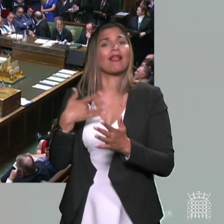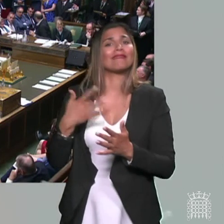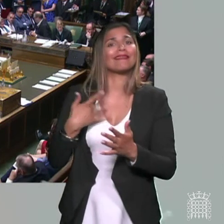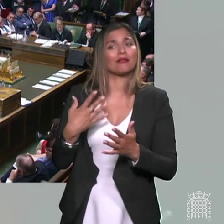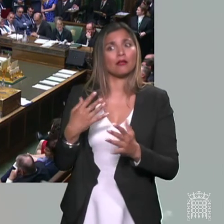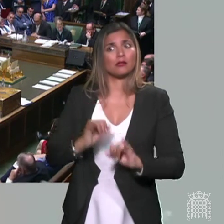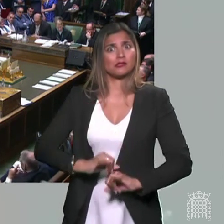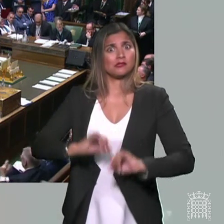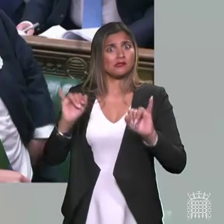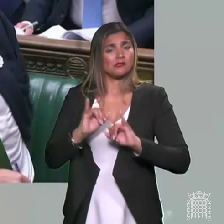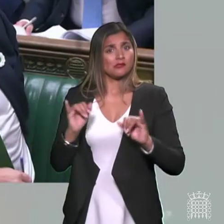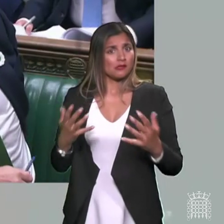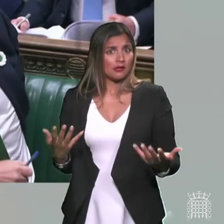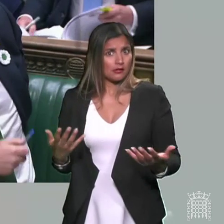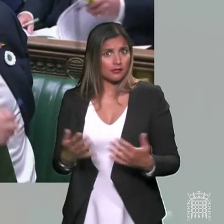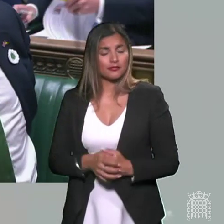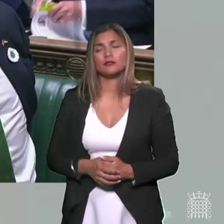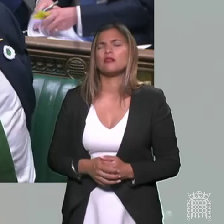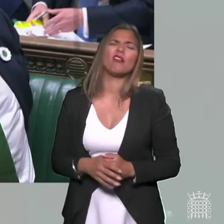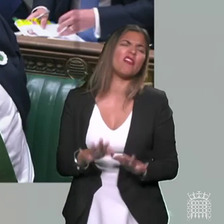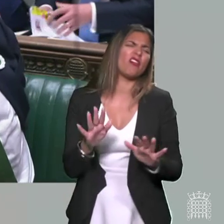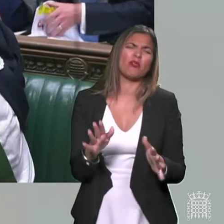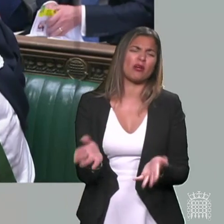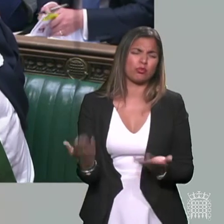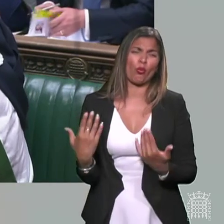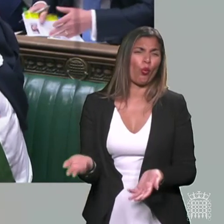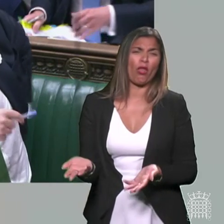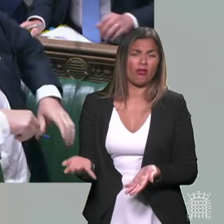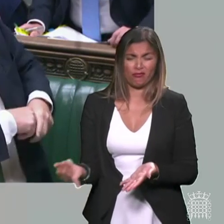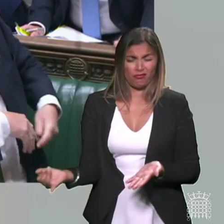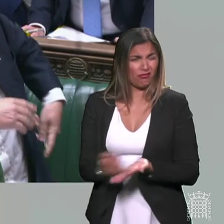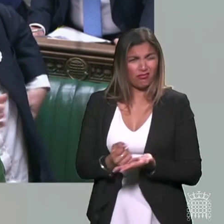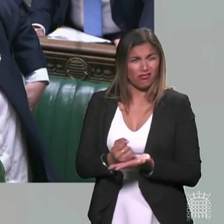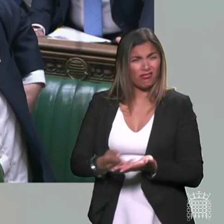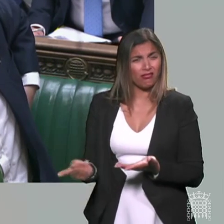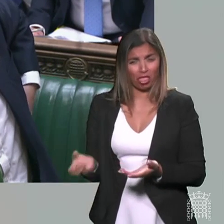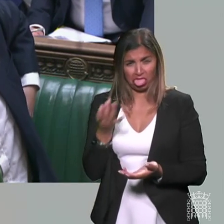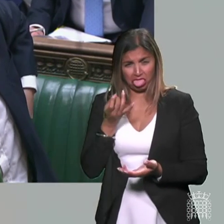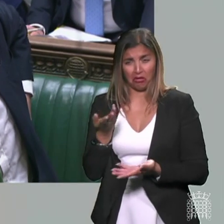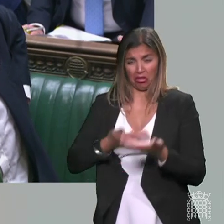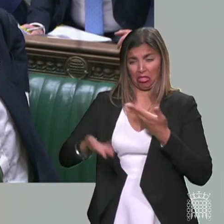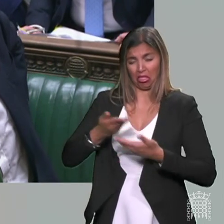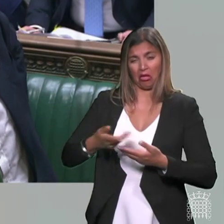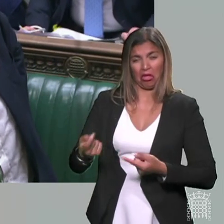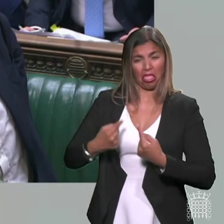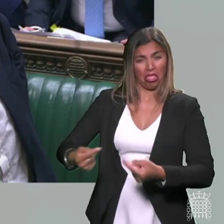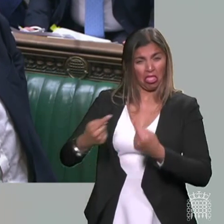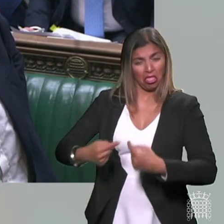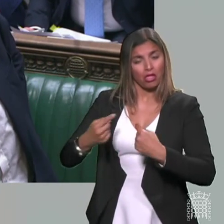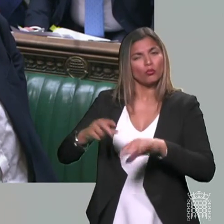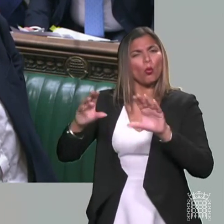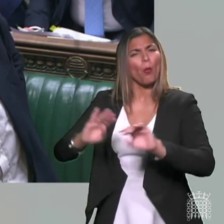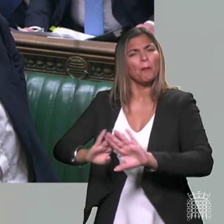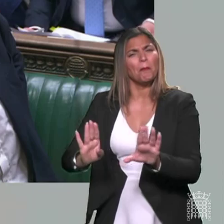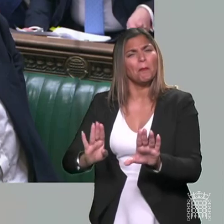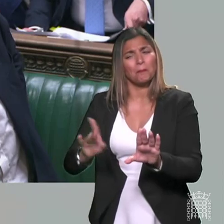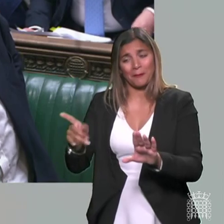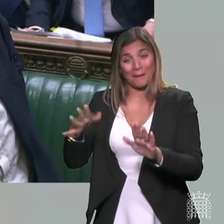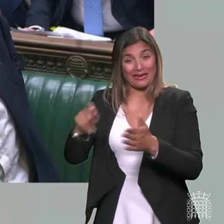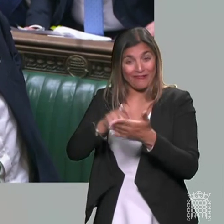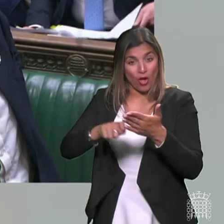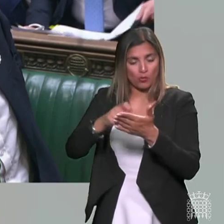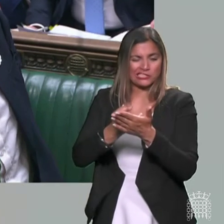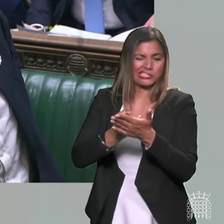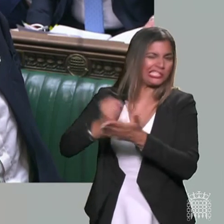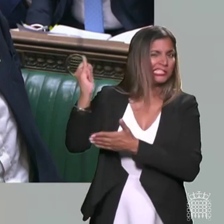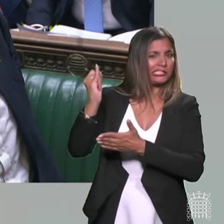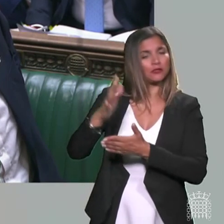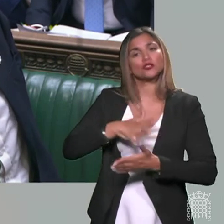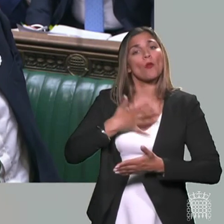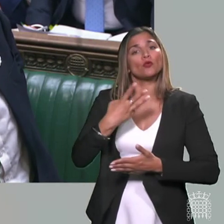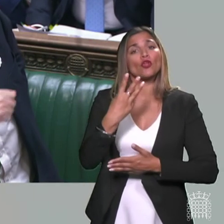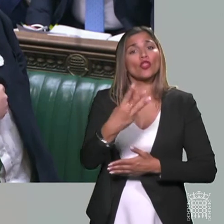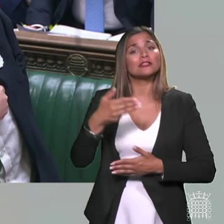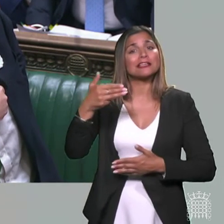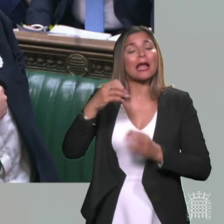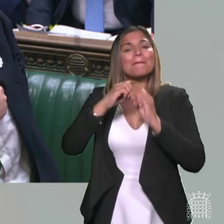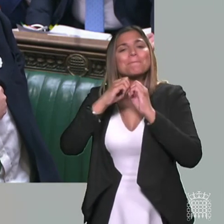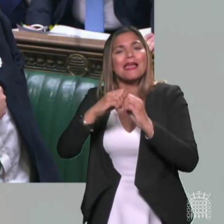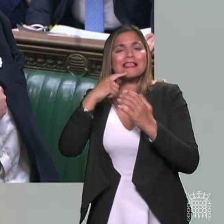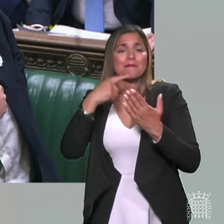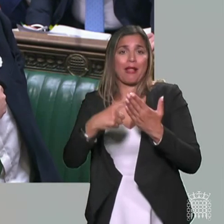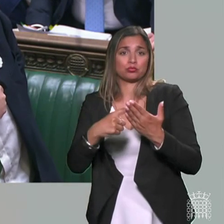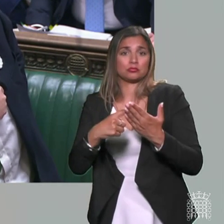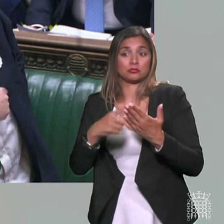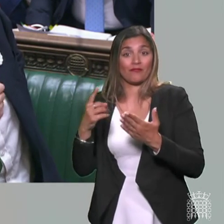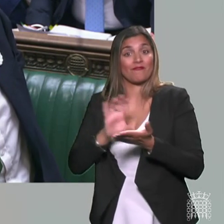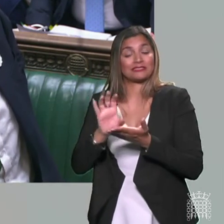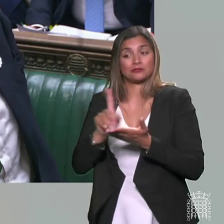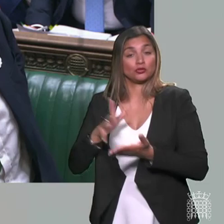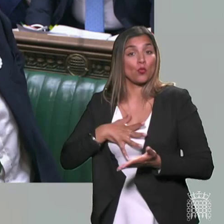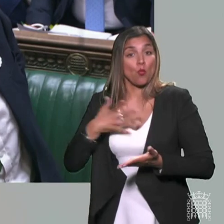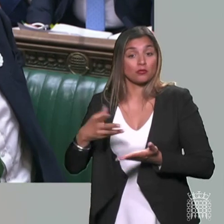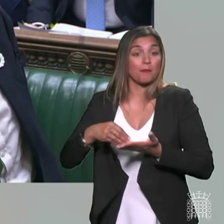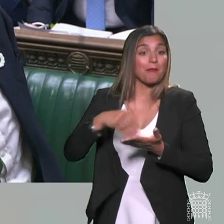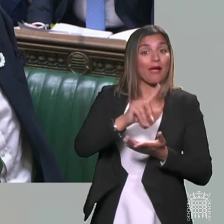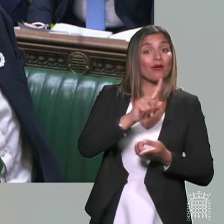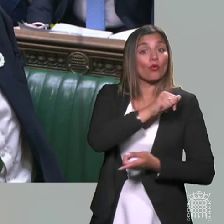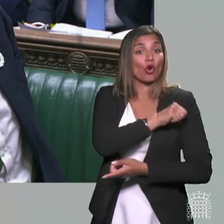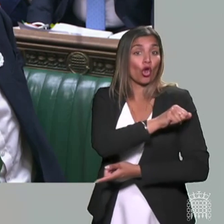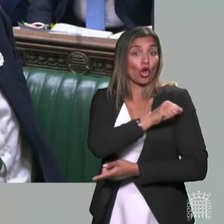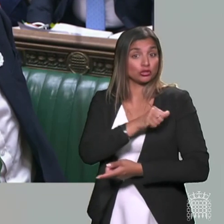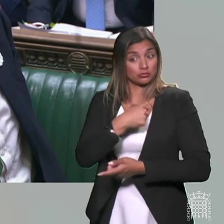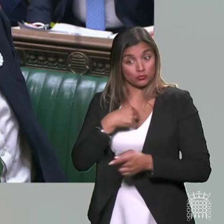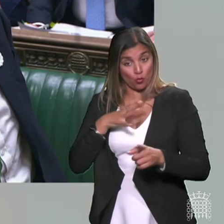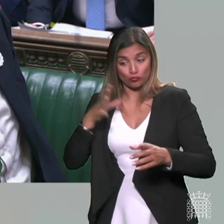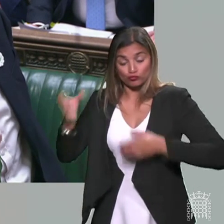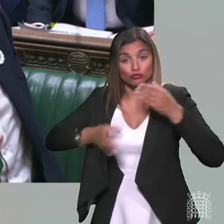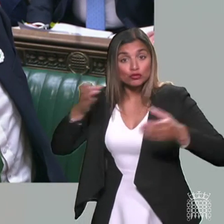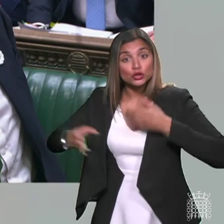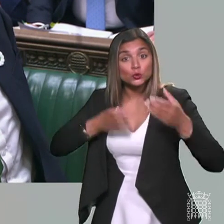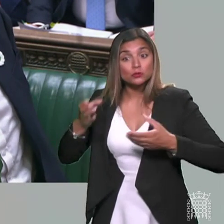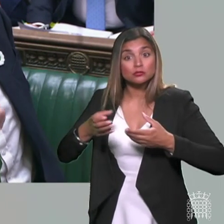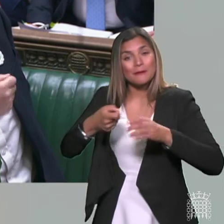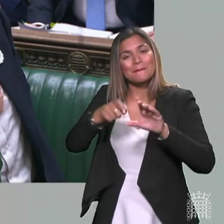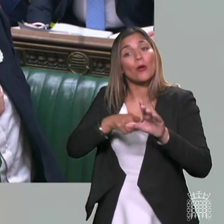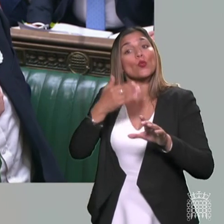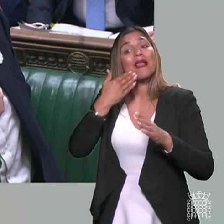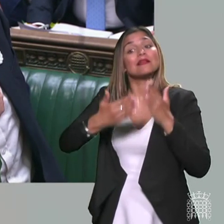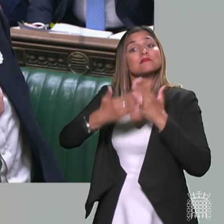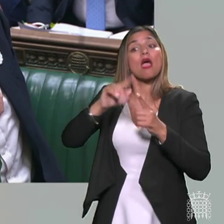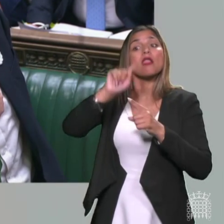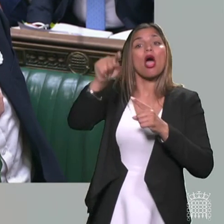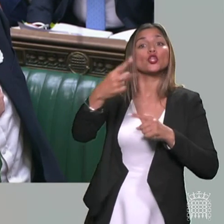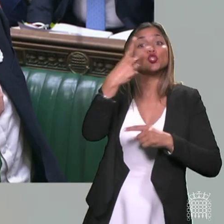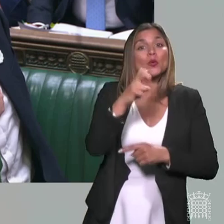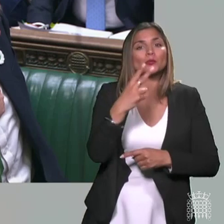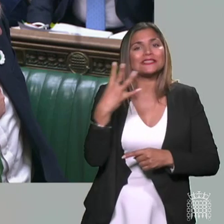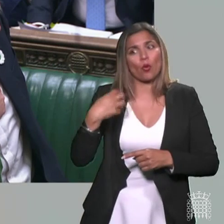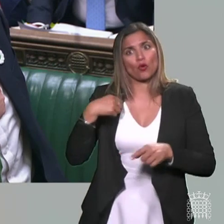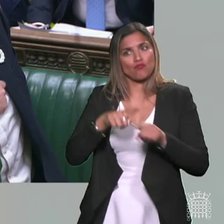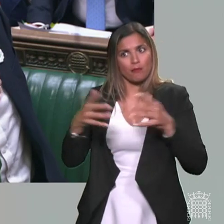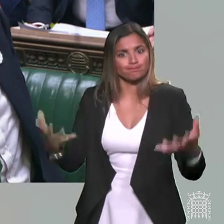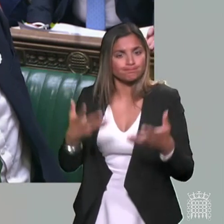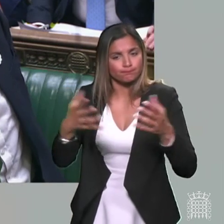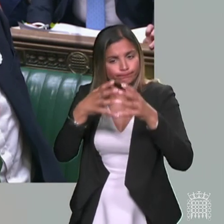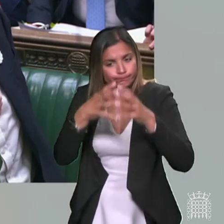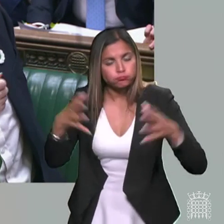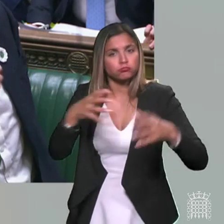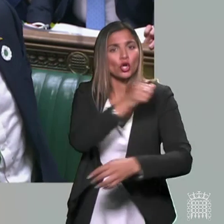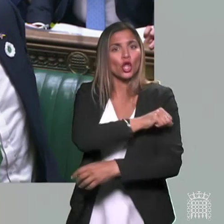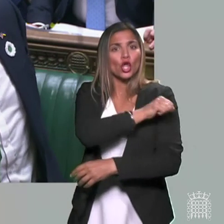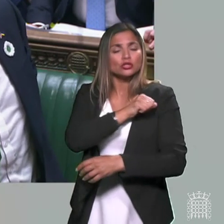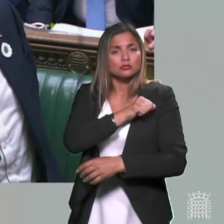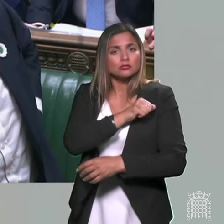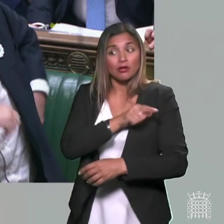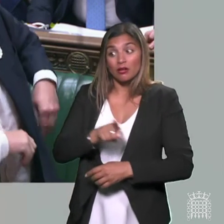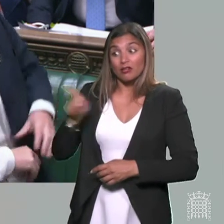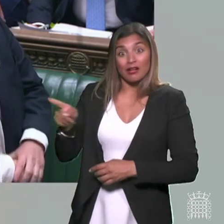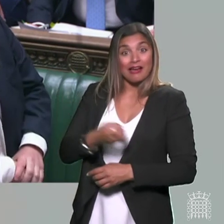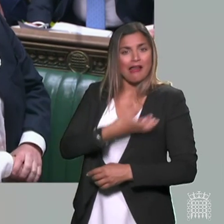This is really pitiful stuff from the party that voted against the £39 billion, which is necessary to pay for those 50,000 nurses—who we are recruiting and will recruit by 2024—and which is necessary to pay for those hospitals, those doctors, those scans and that treatment.